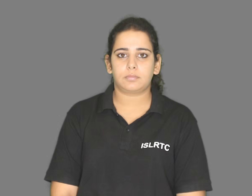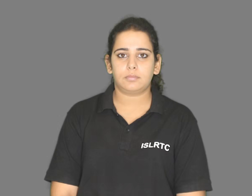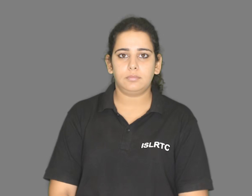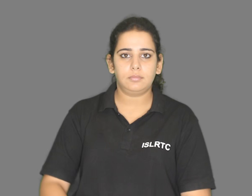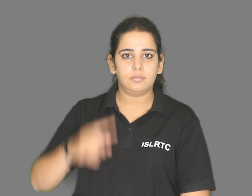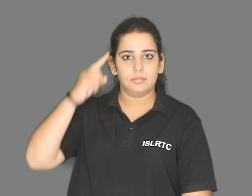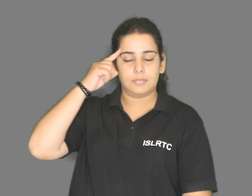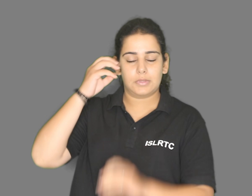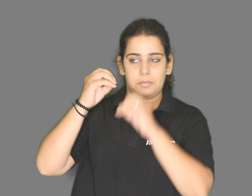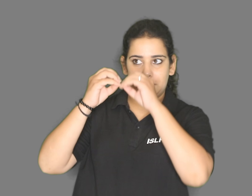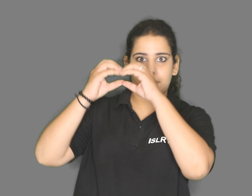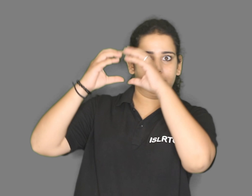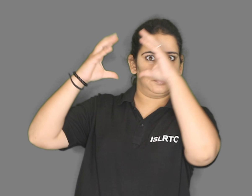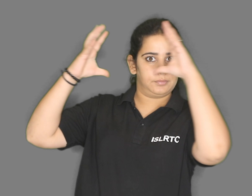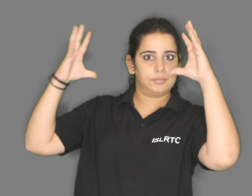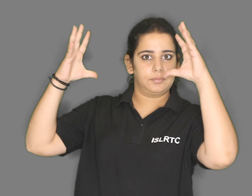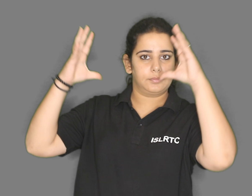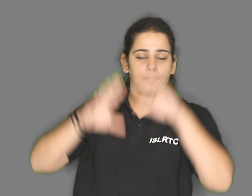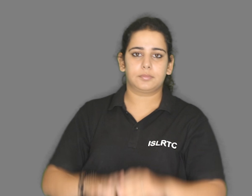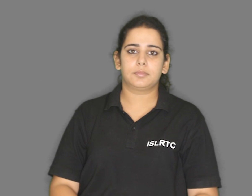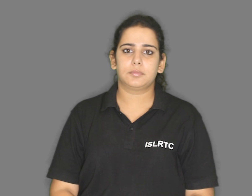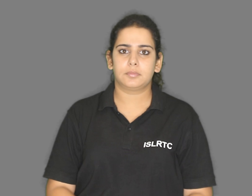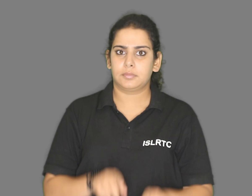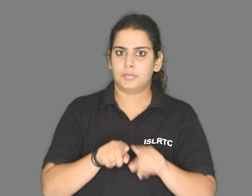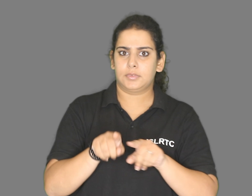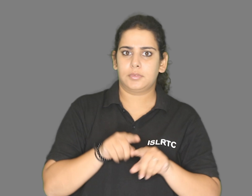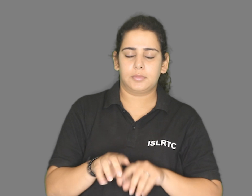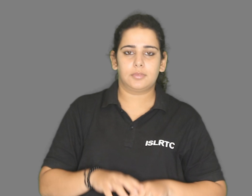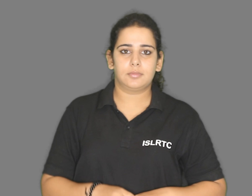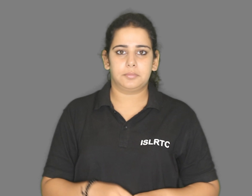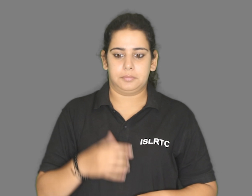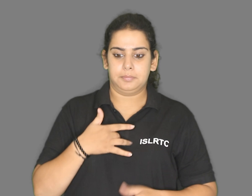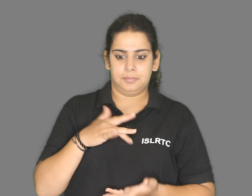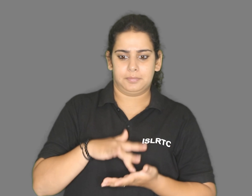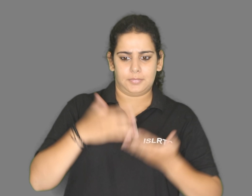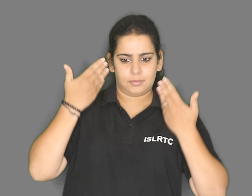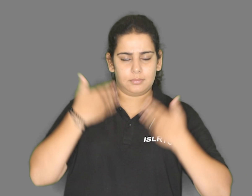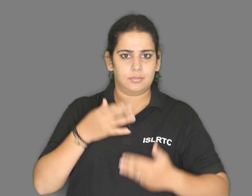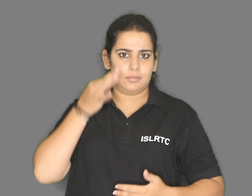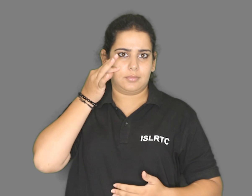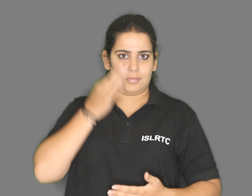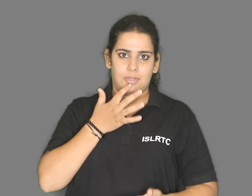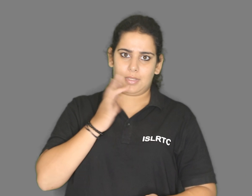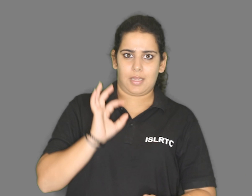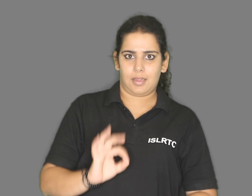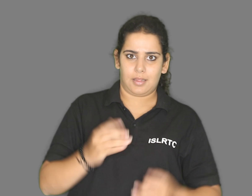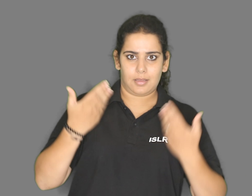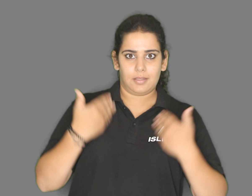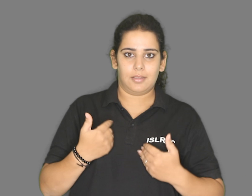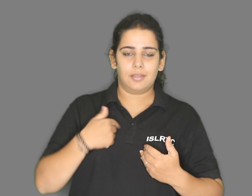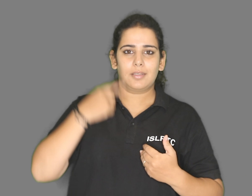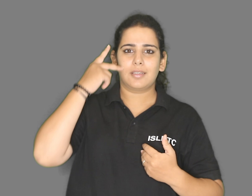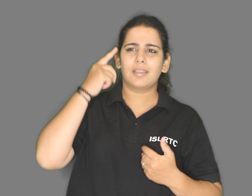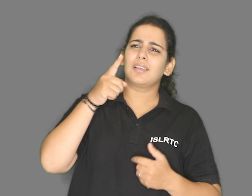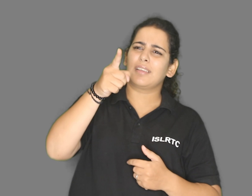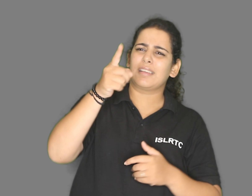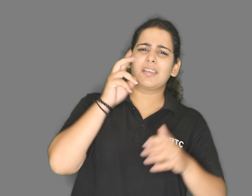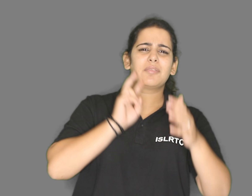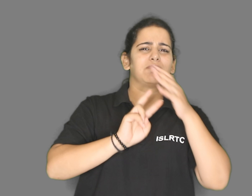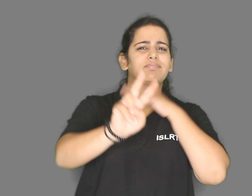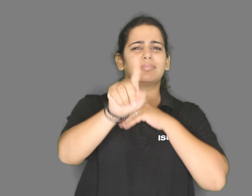Scenario A sequence of events especially when imagined